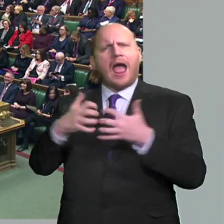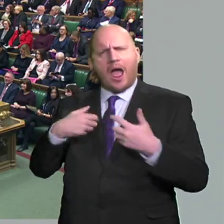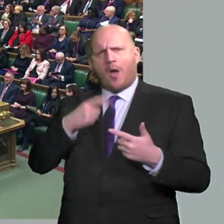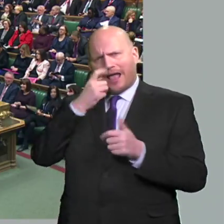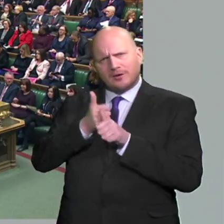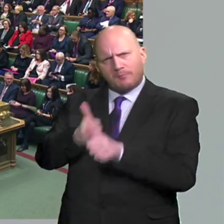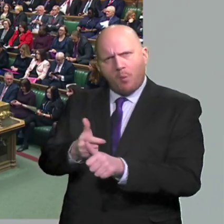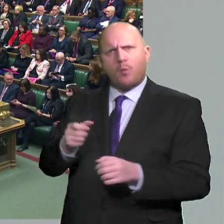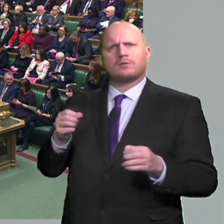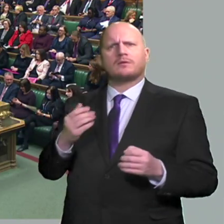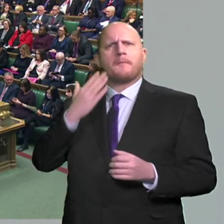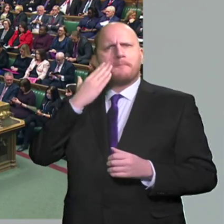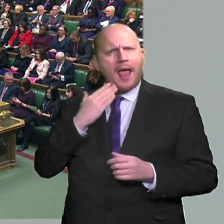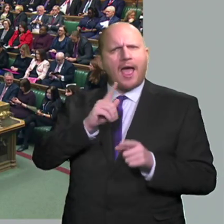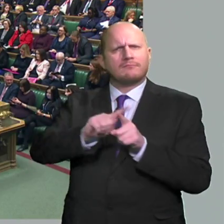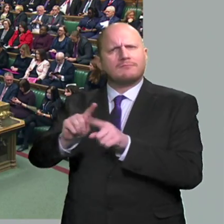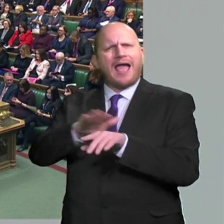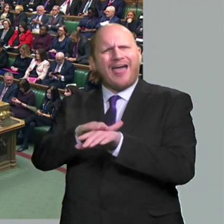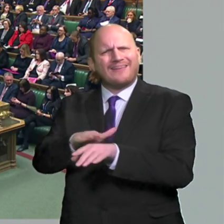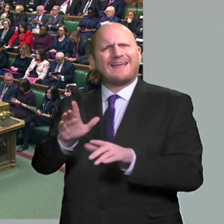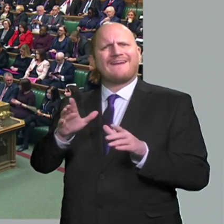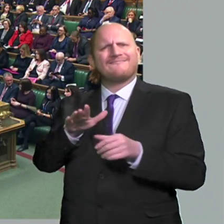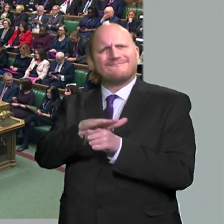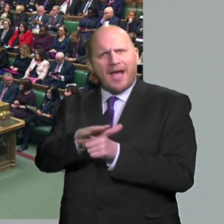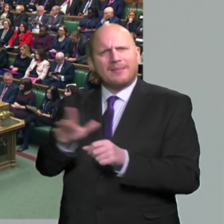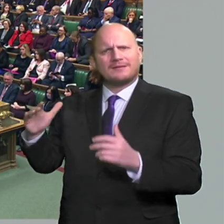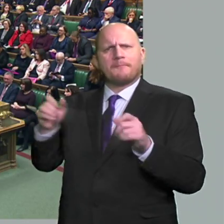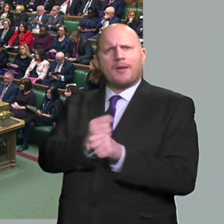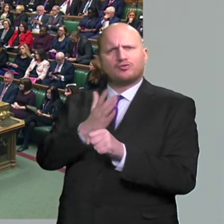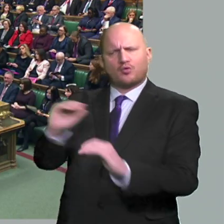I thank the honourable Lady for her question.